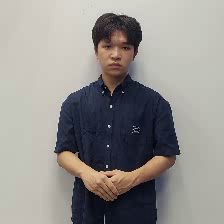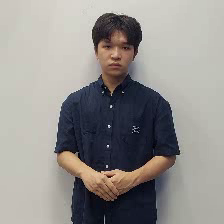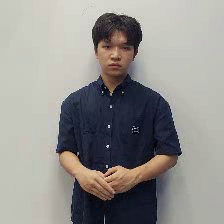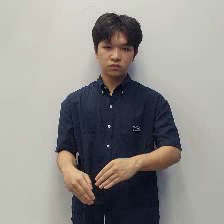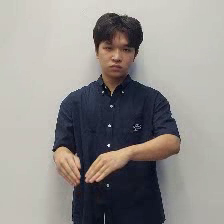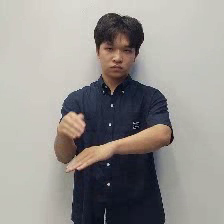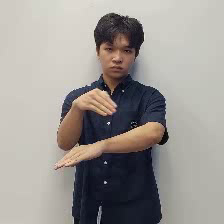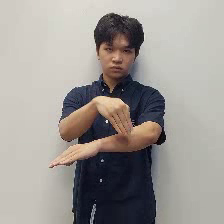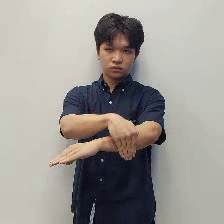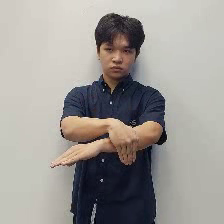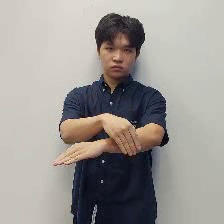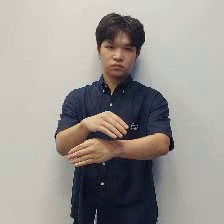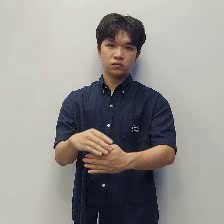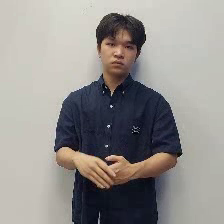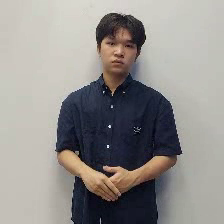Chiều